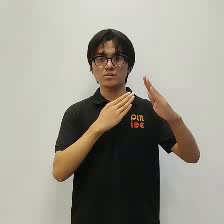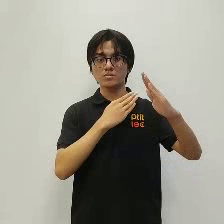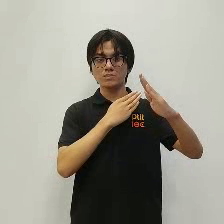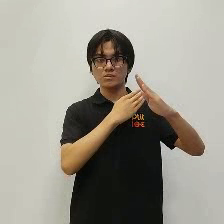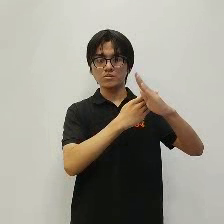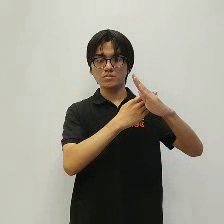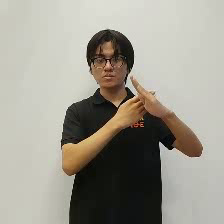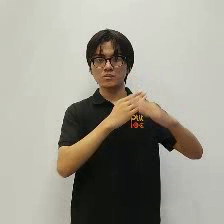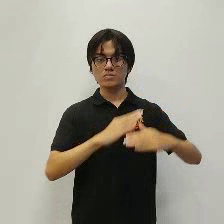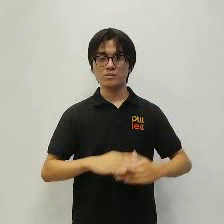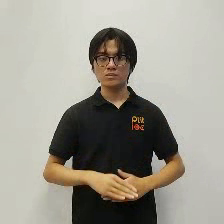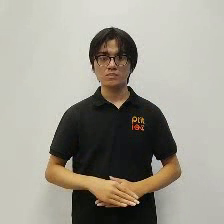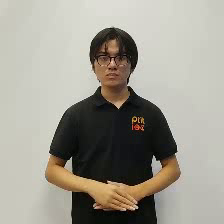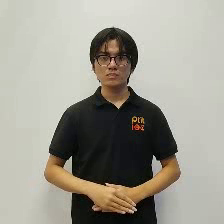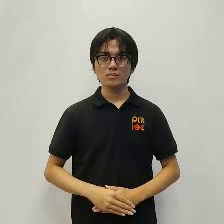Trường học